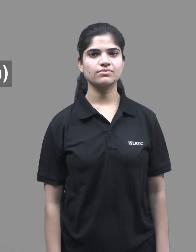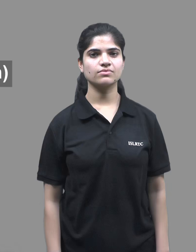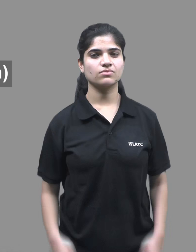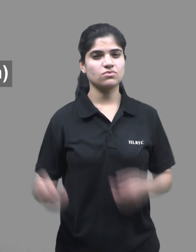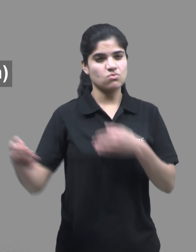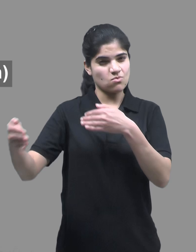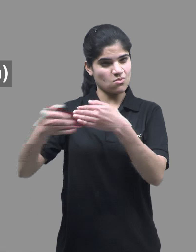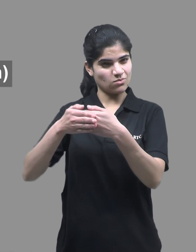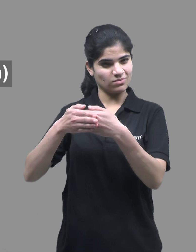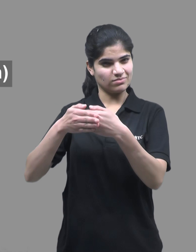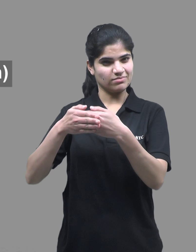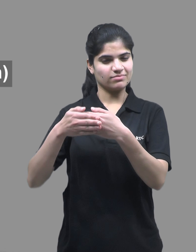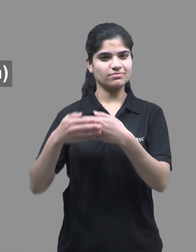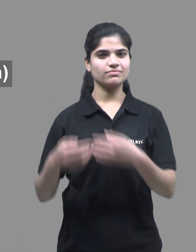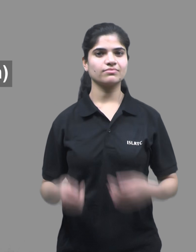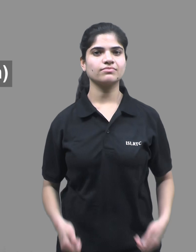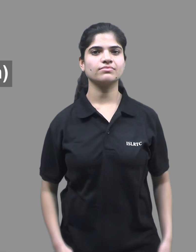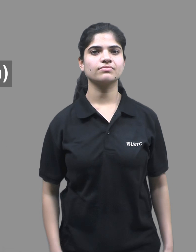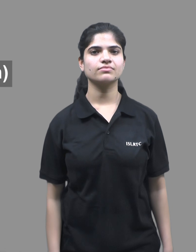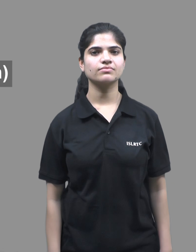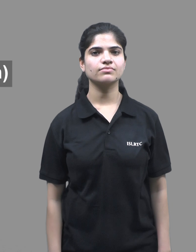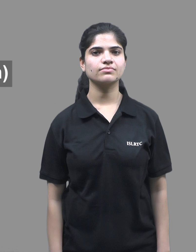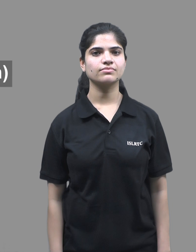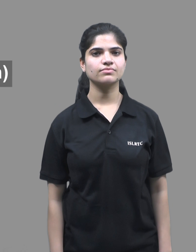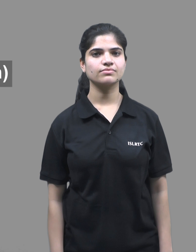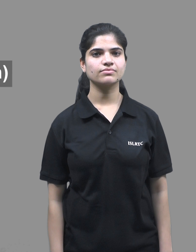Close (Relation)